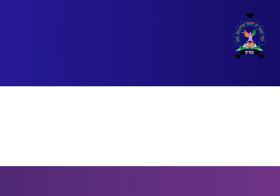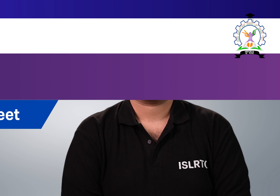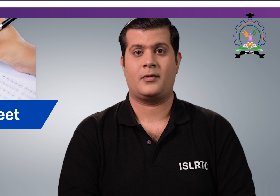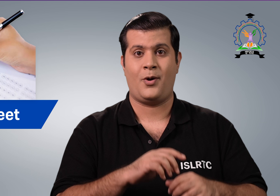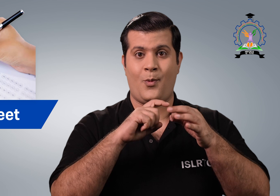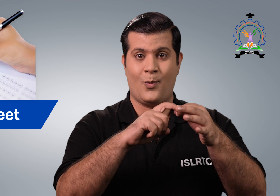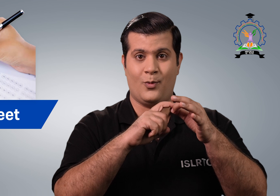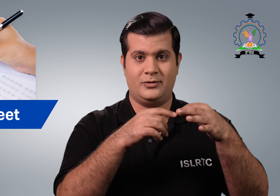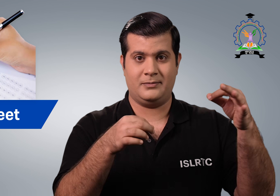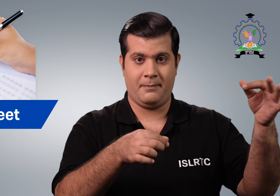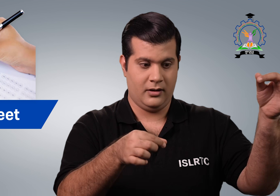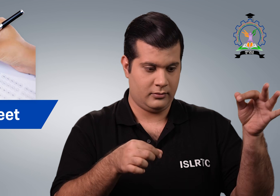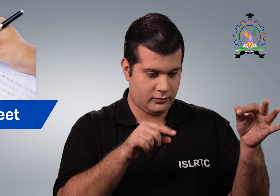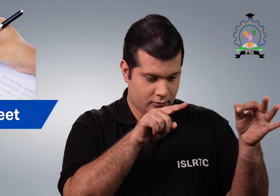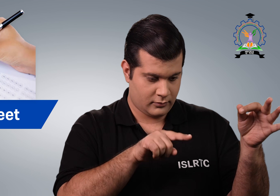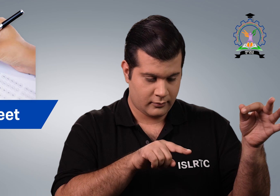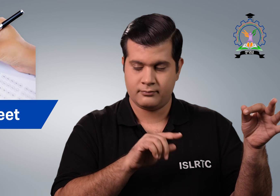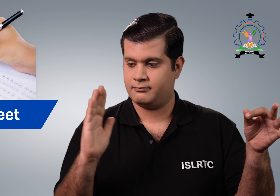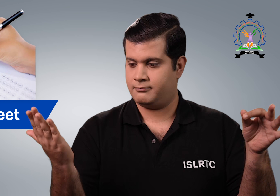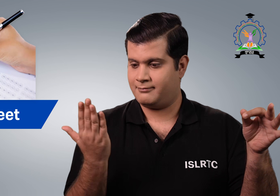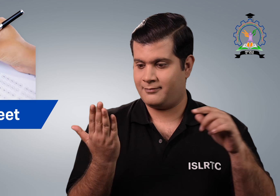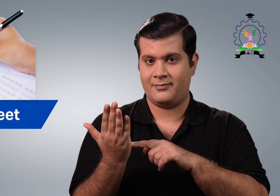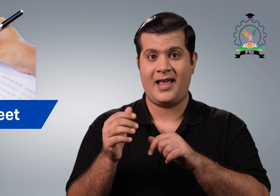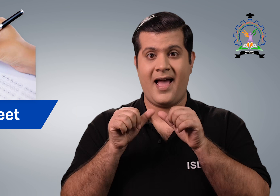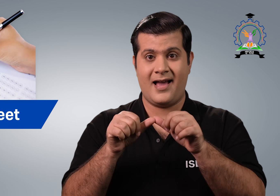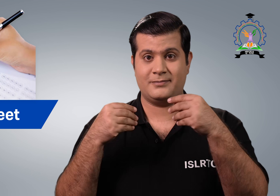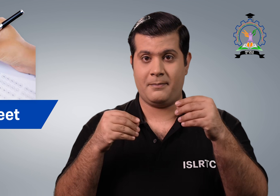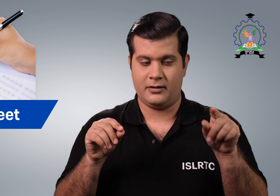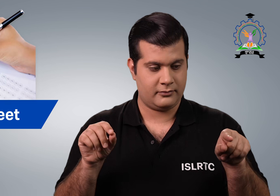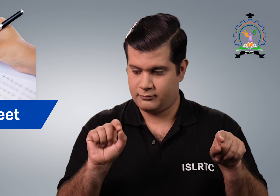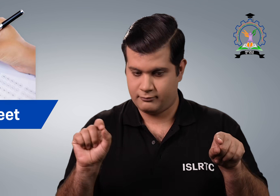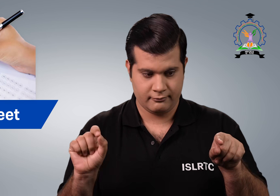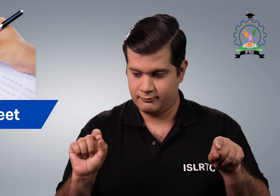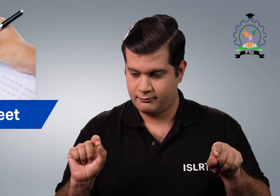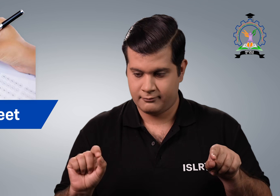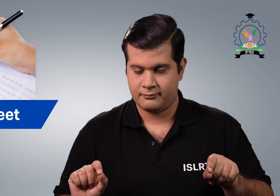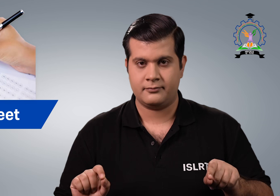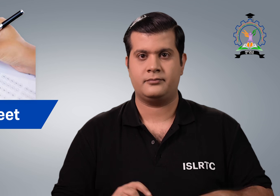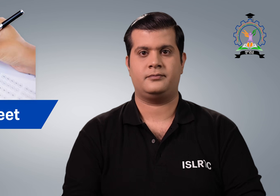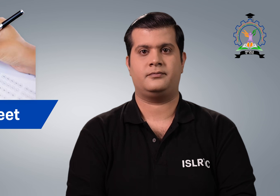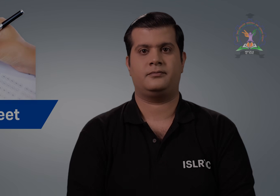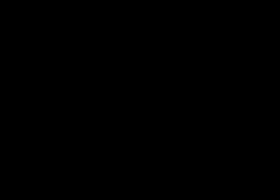A sheet of paper on which the answers to the questions from the question paper must be written.